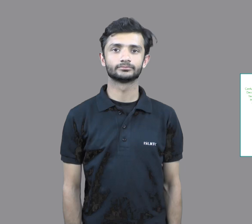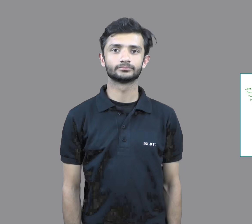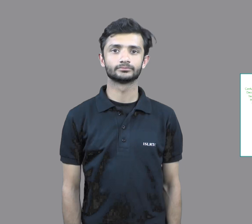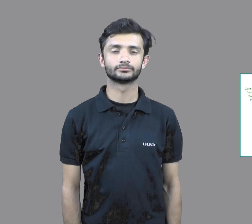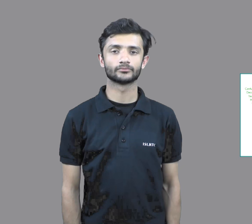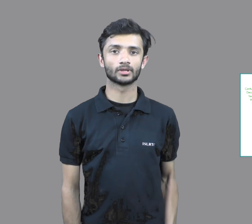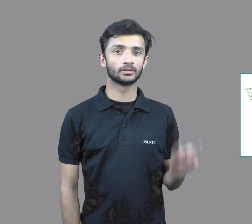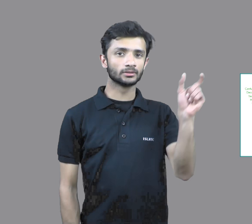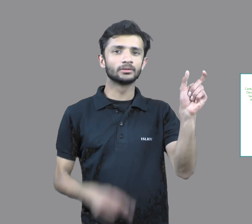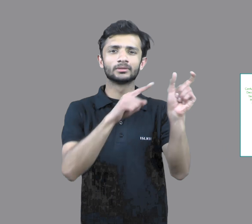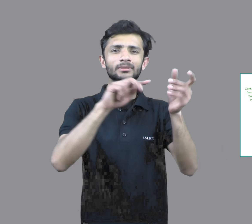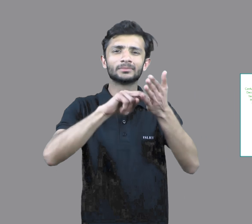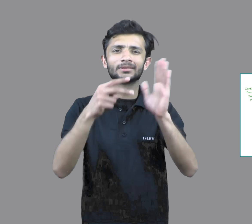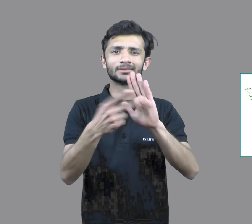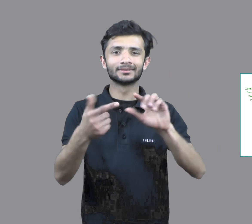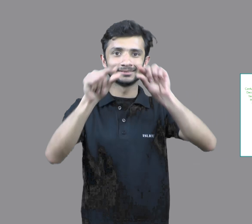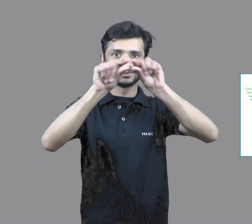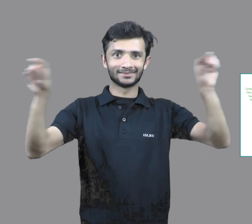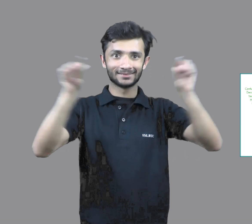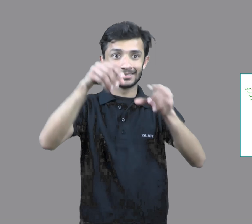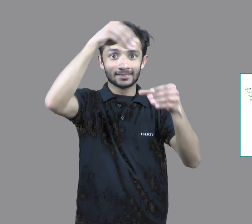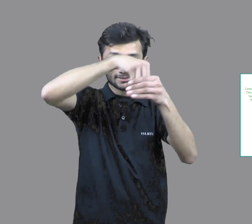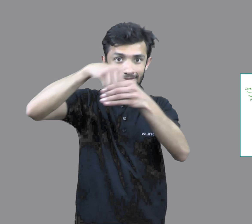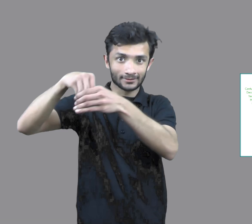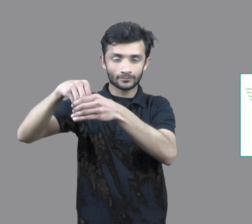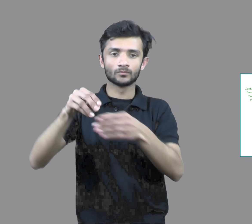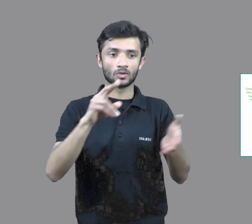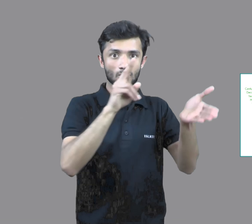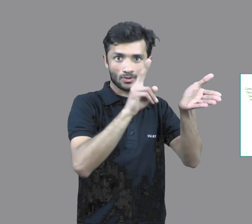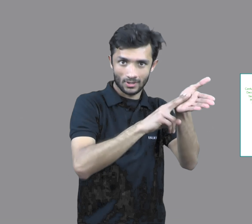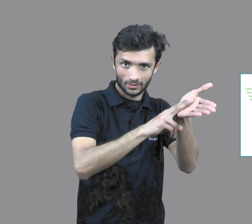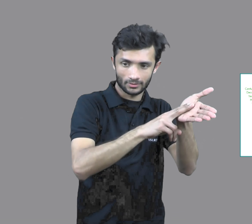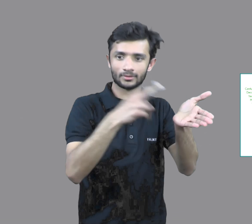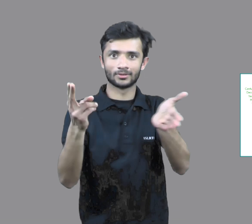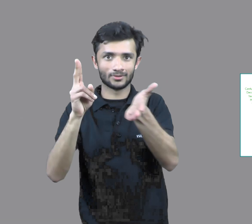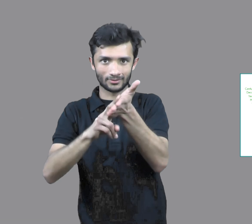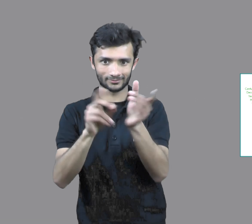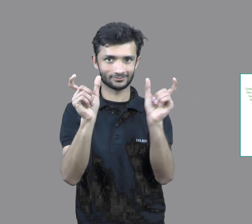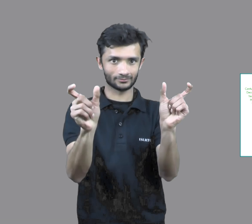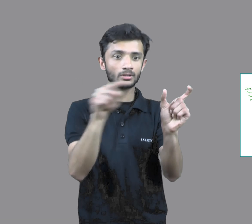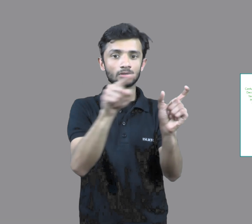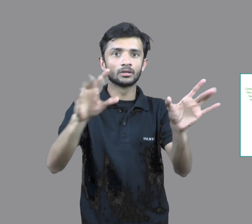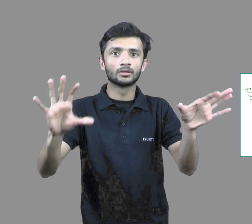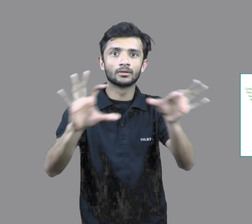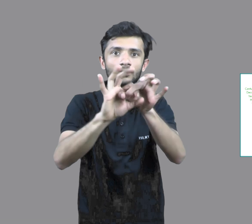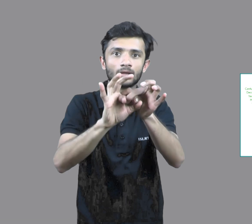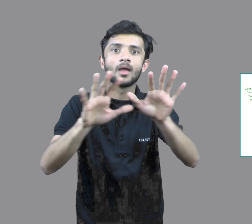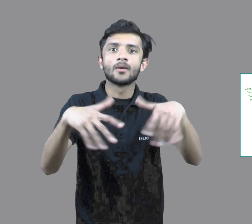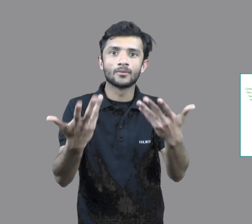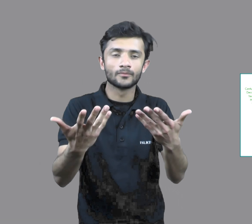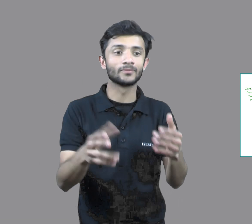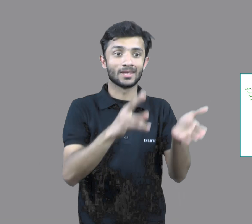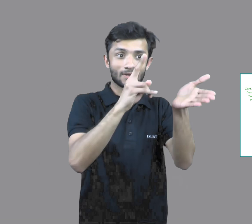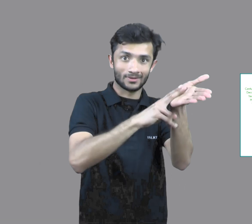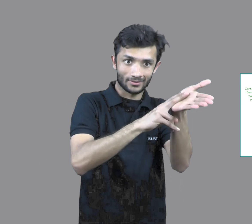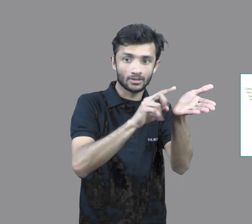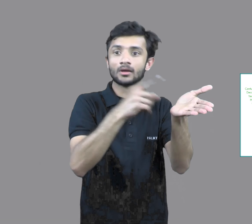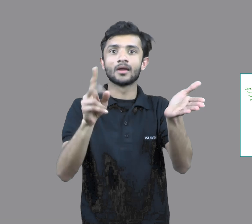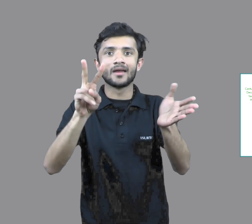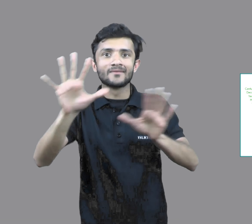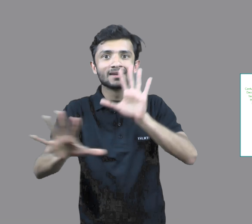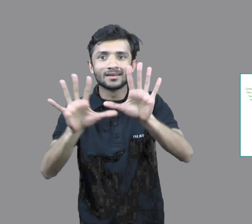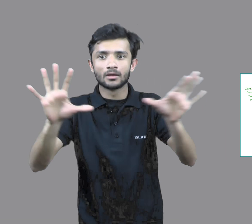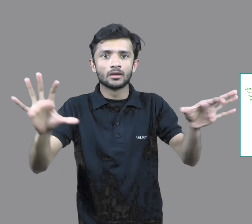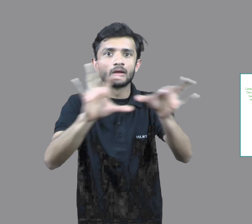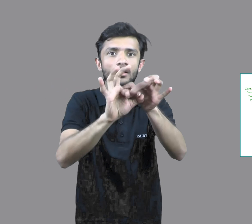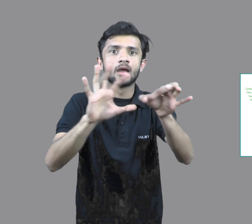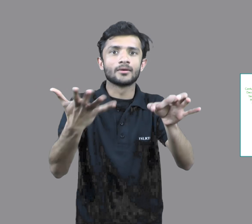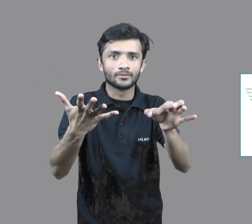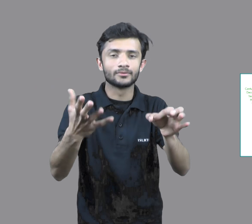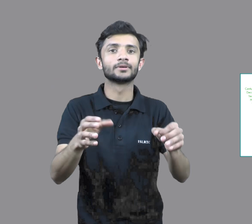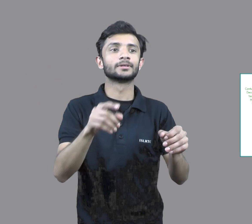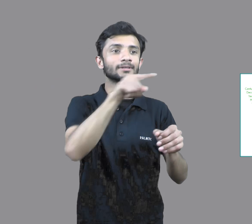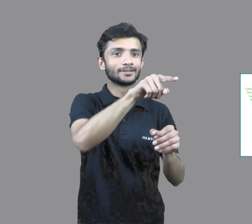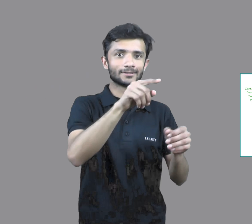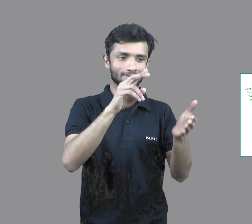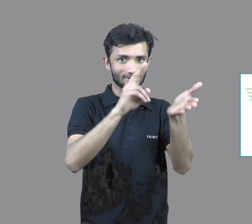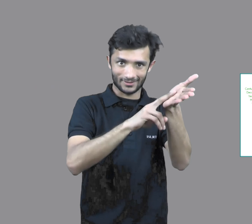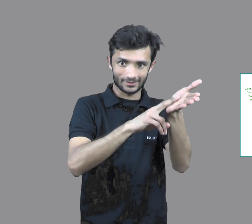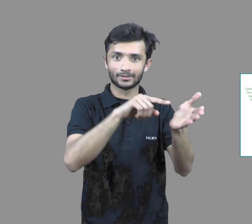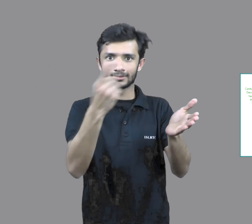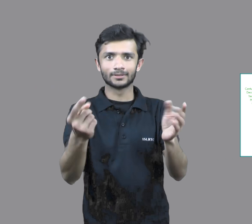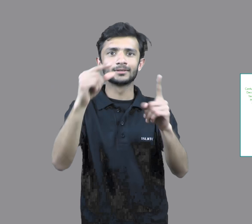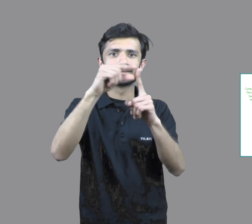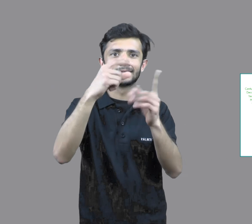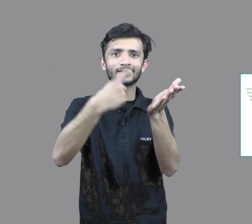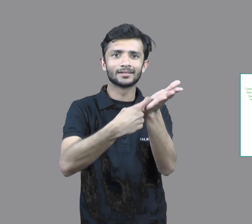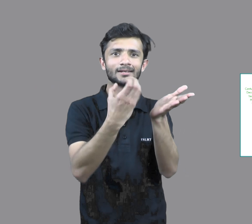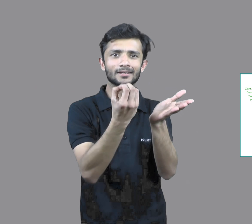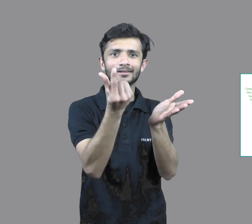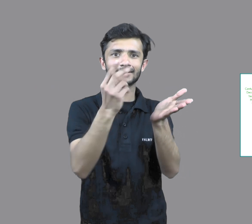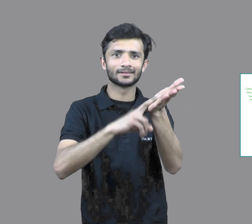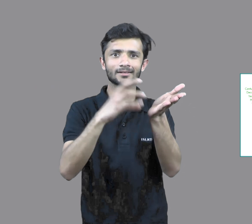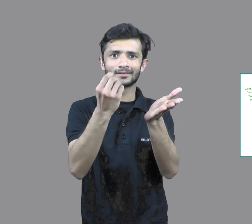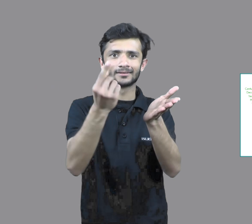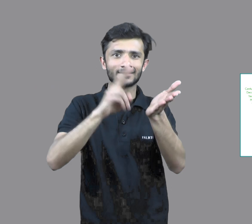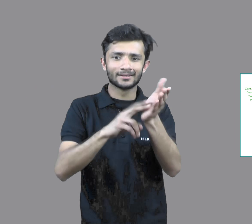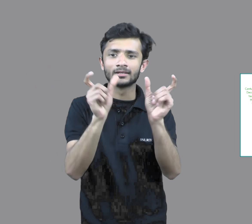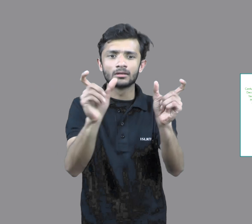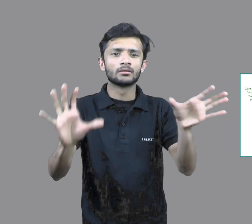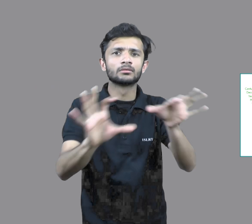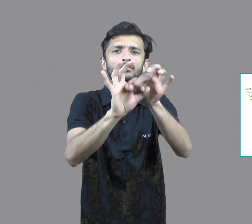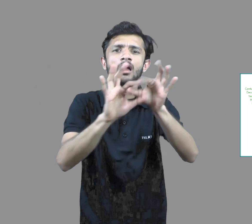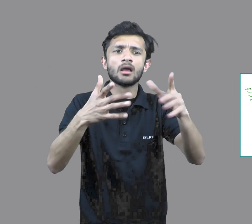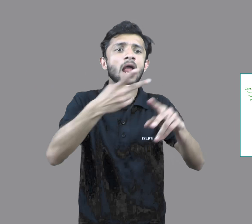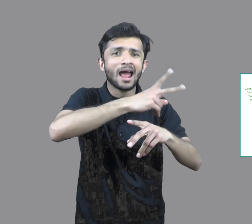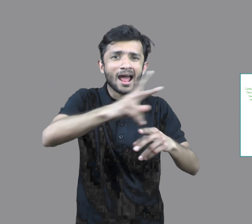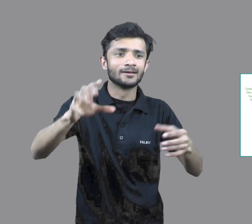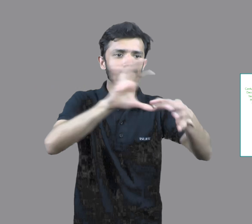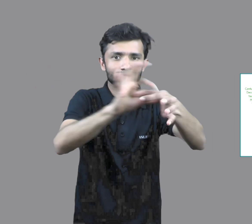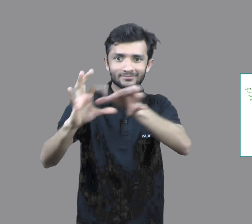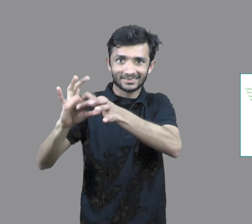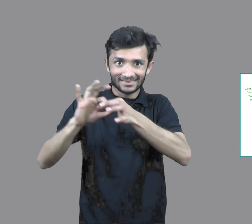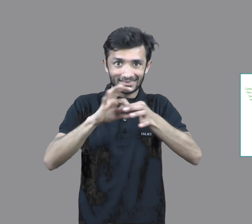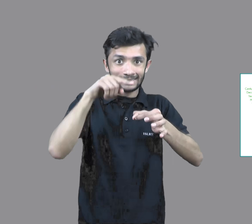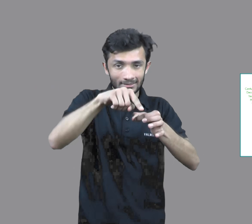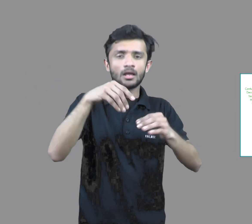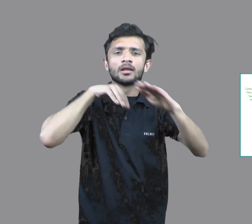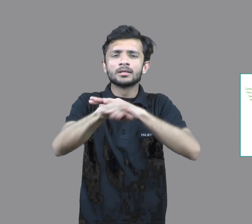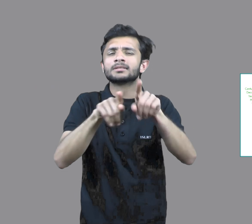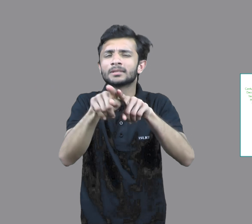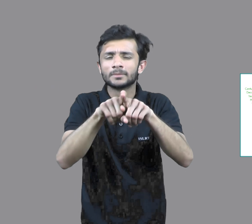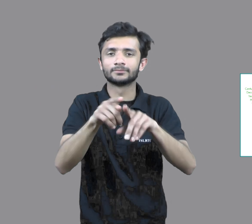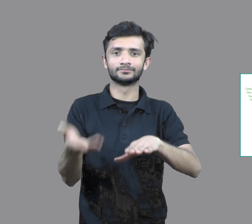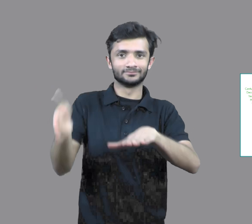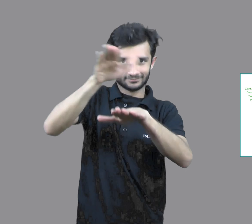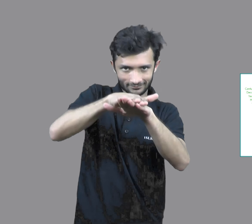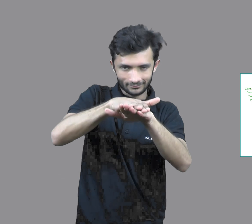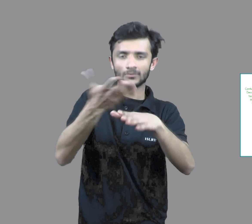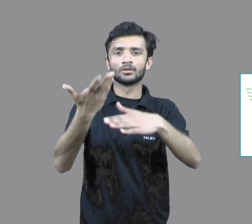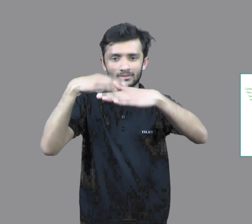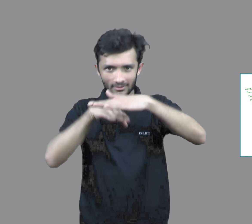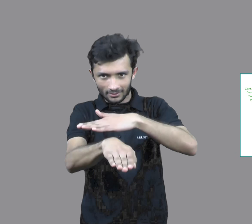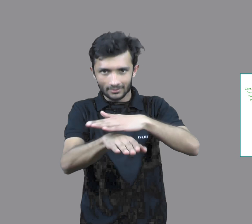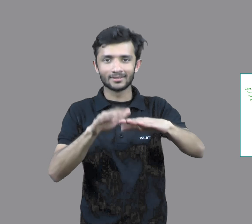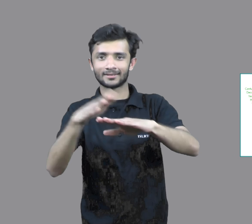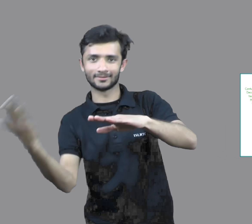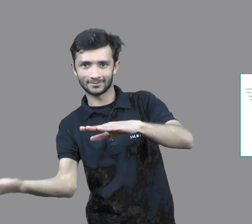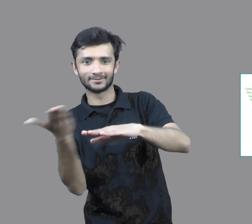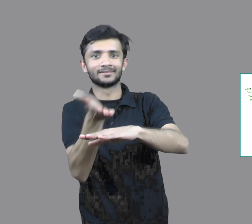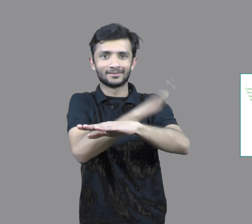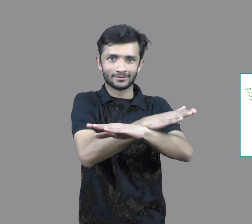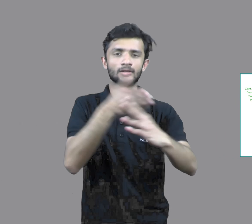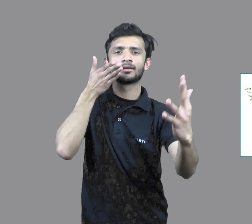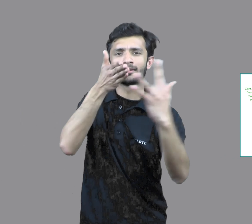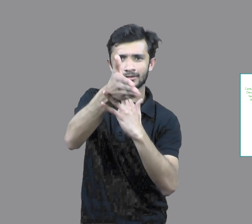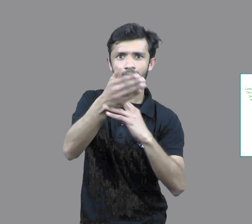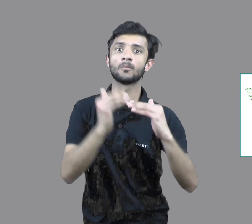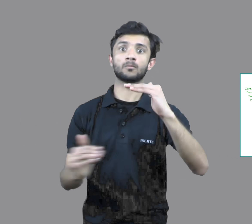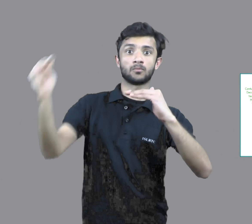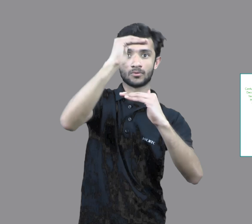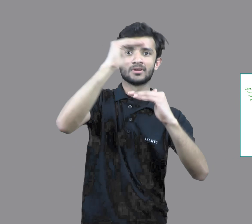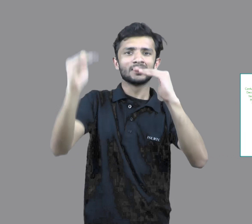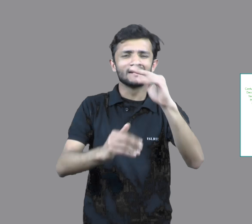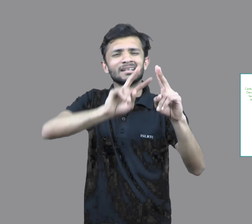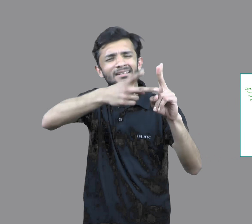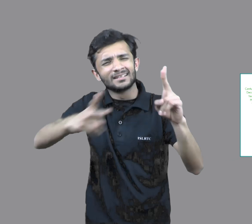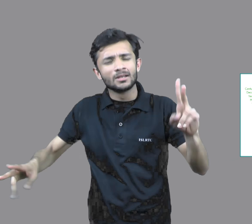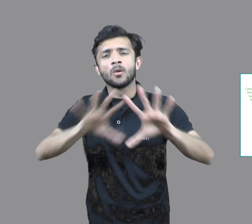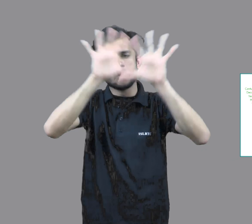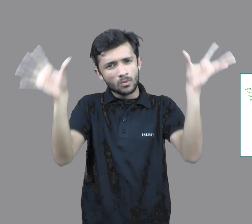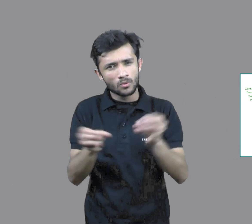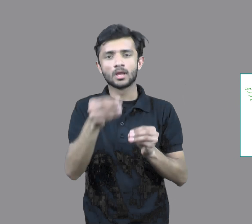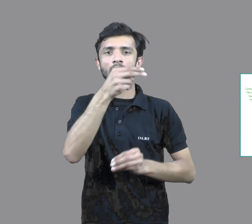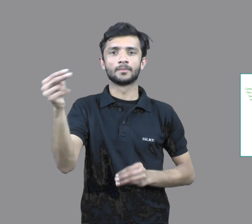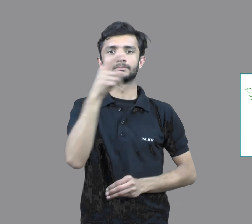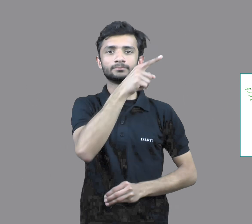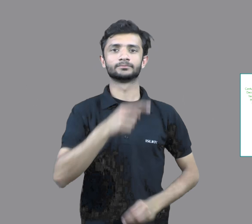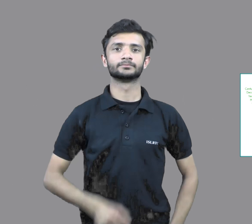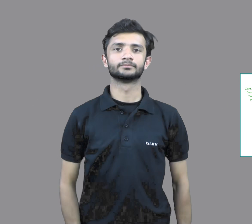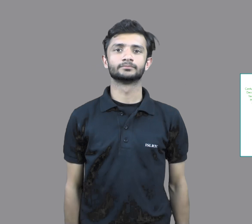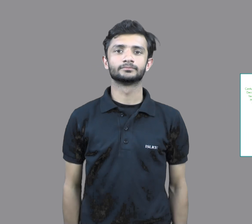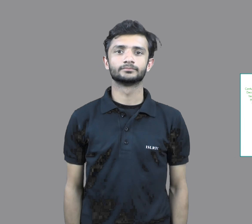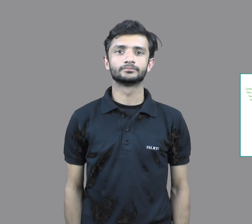Preposition